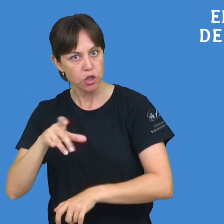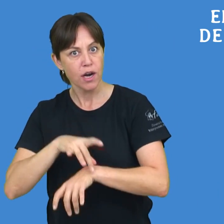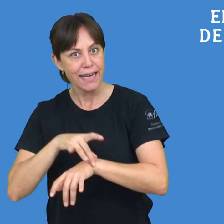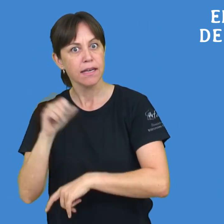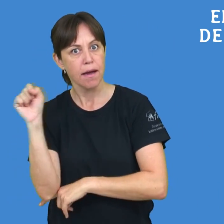enfermo